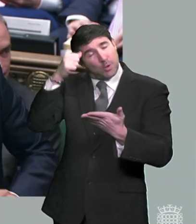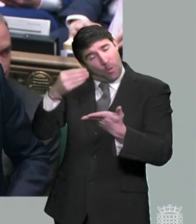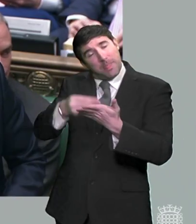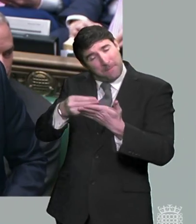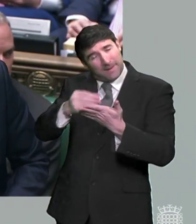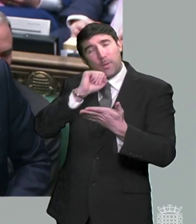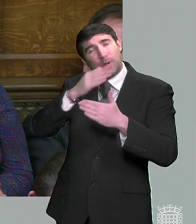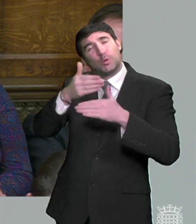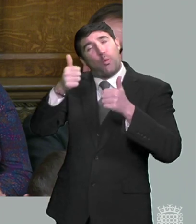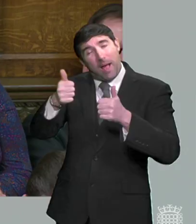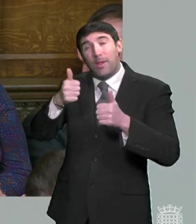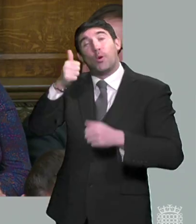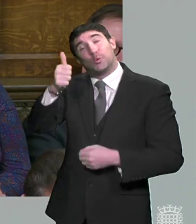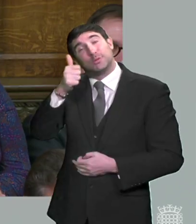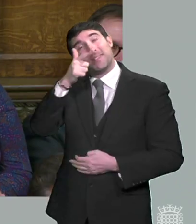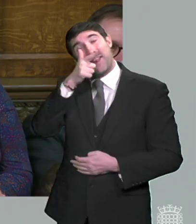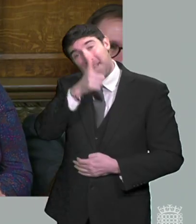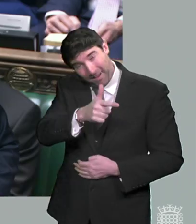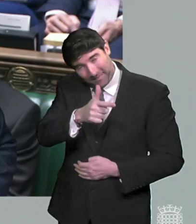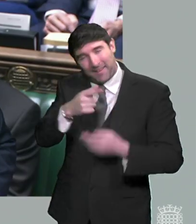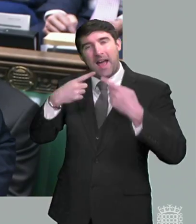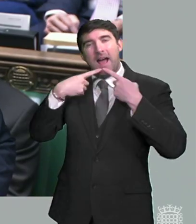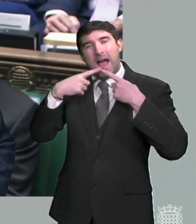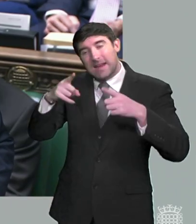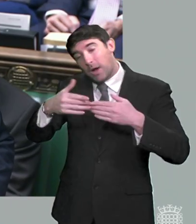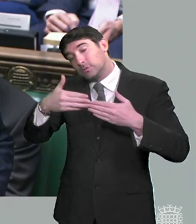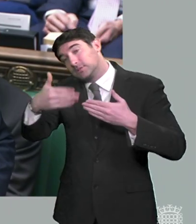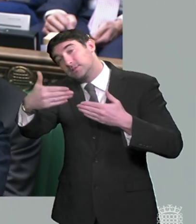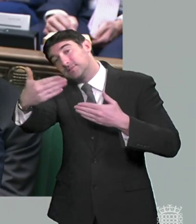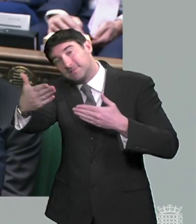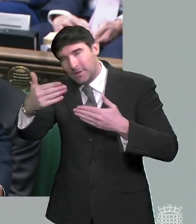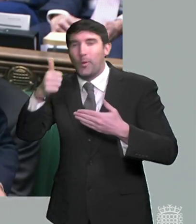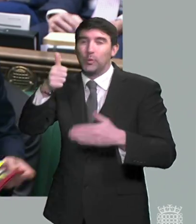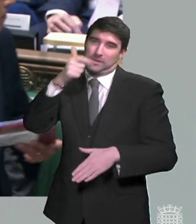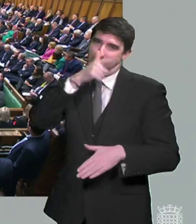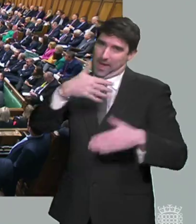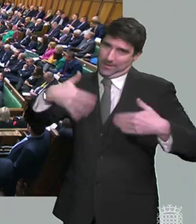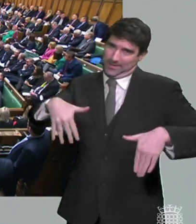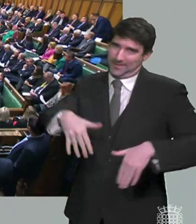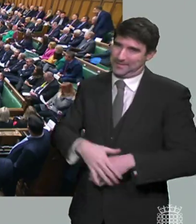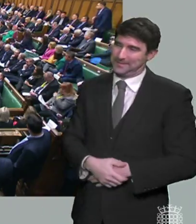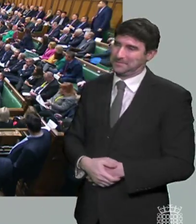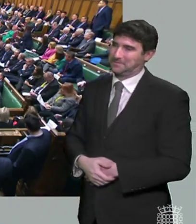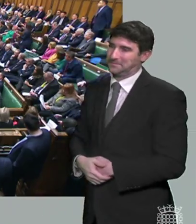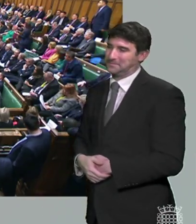I wish her and her constituents every success when we announce the next round of successful bidders for that fund.